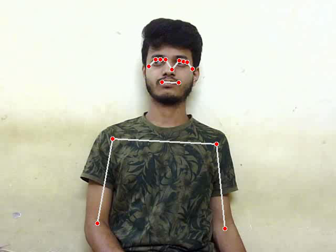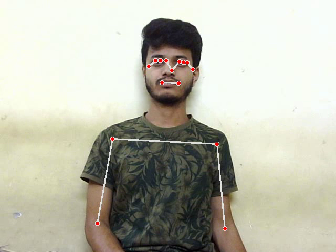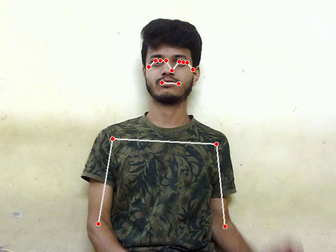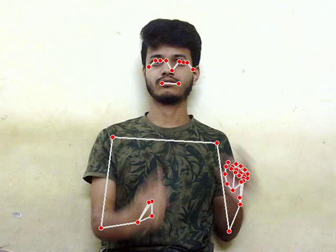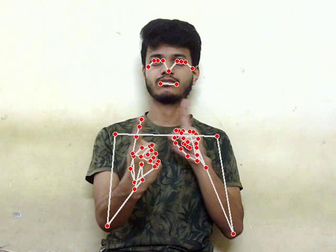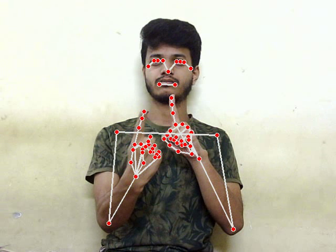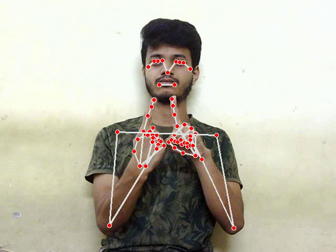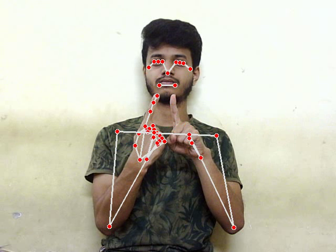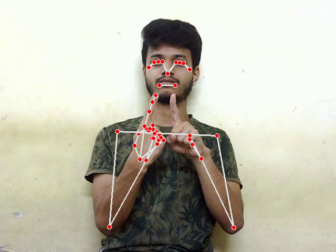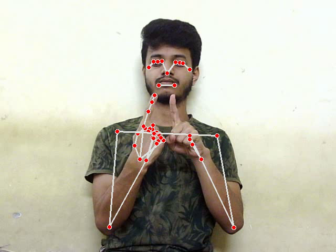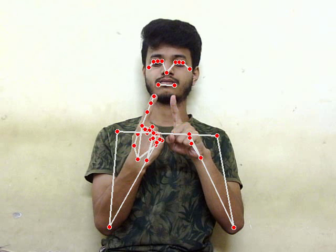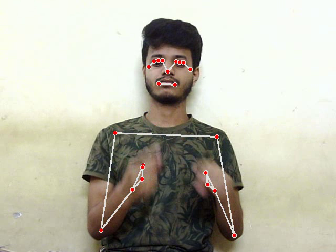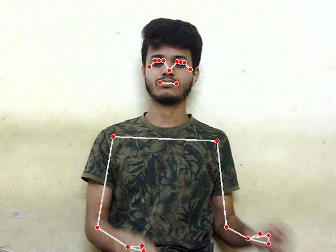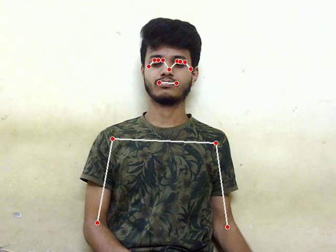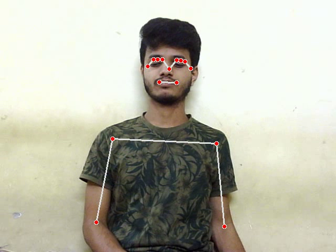meet